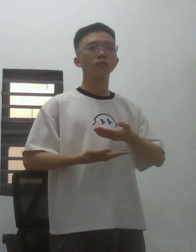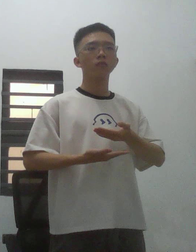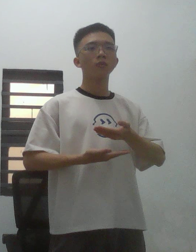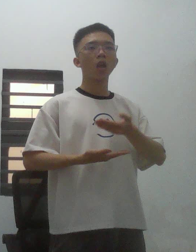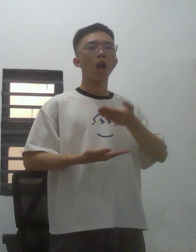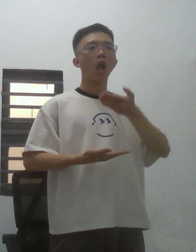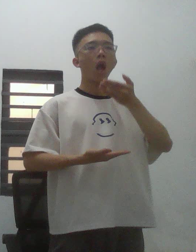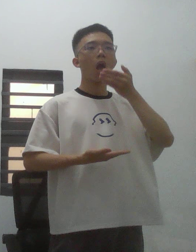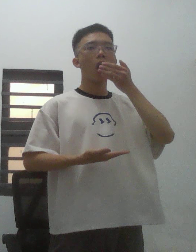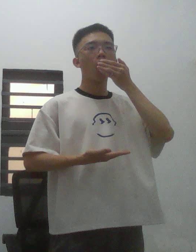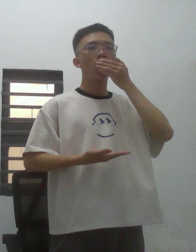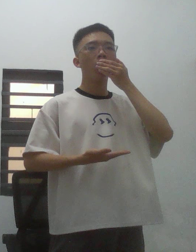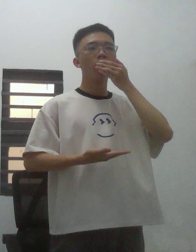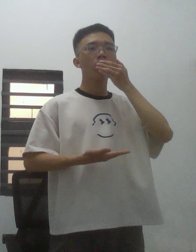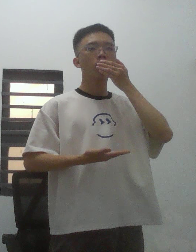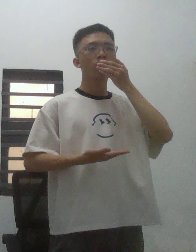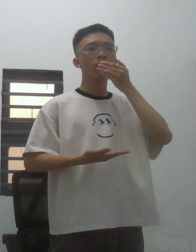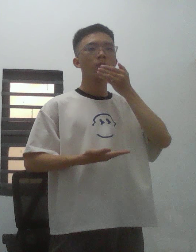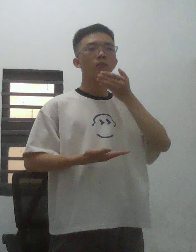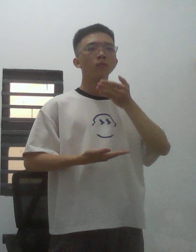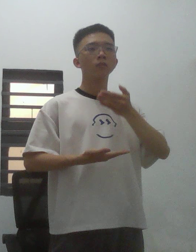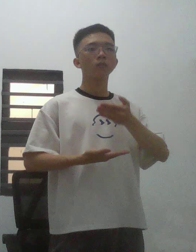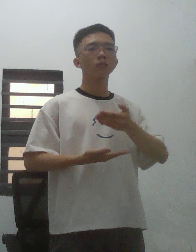sup